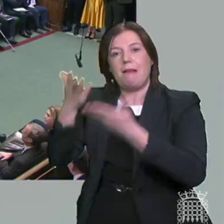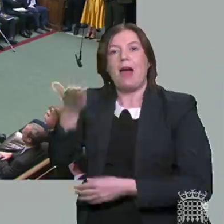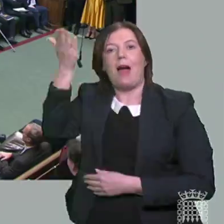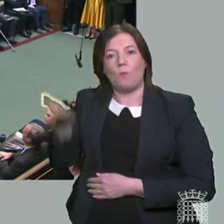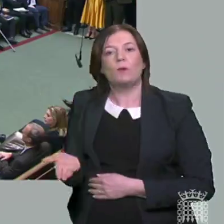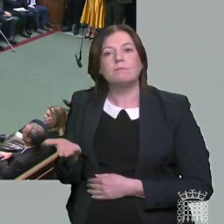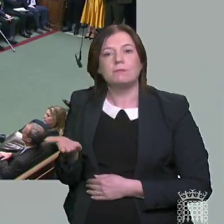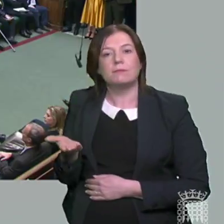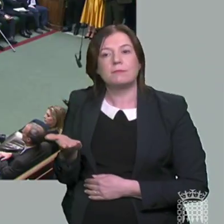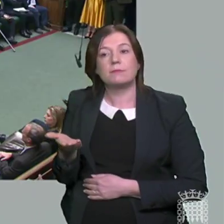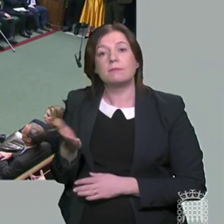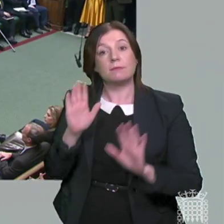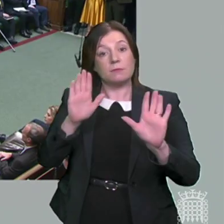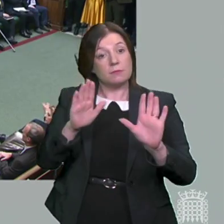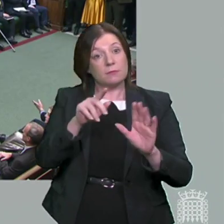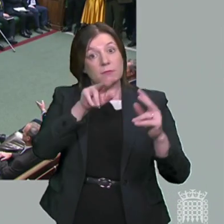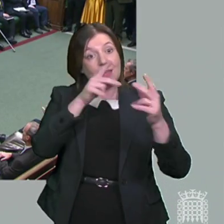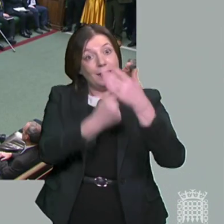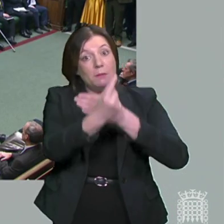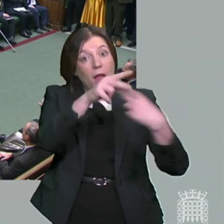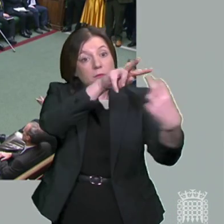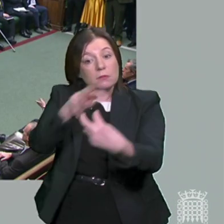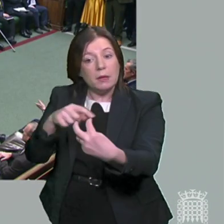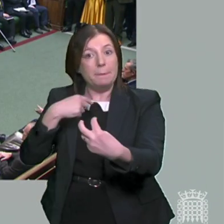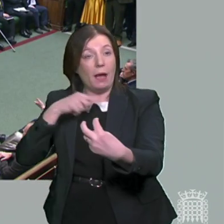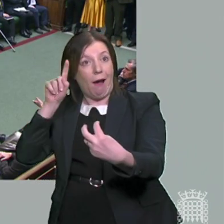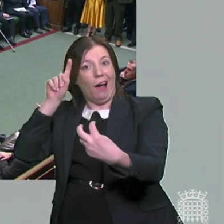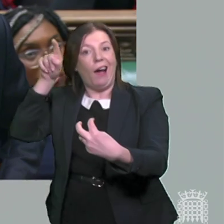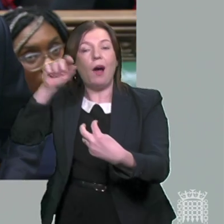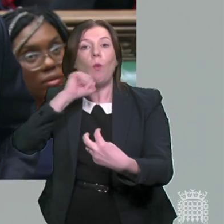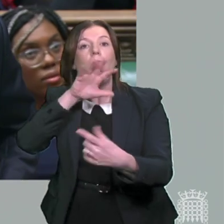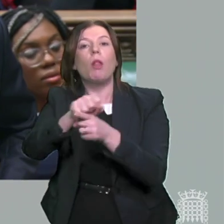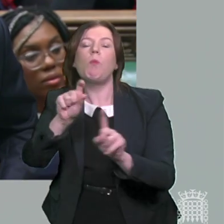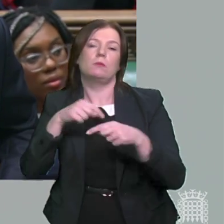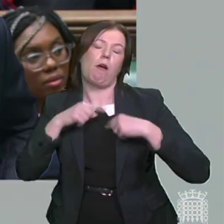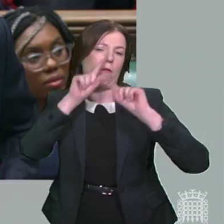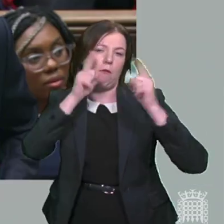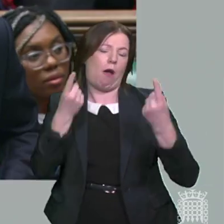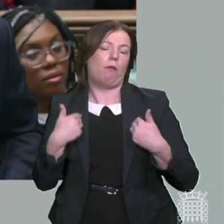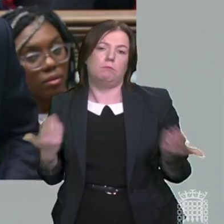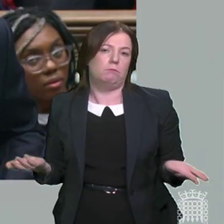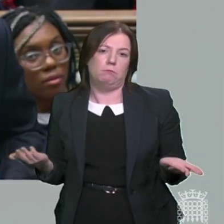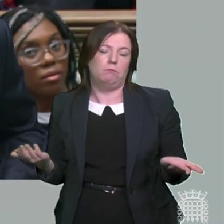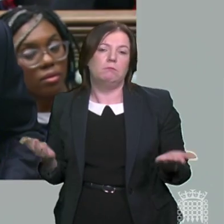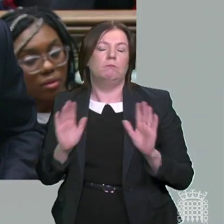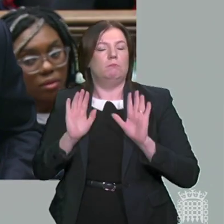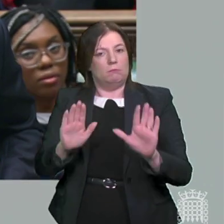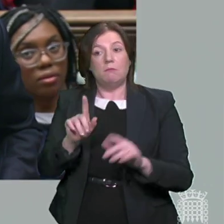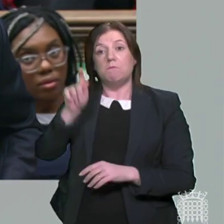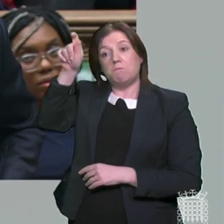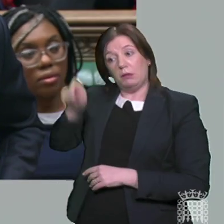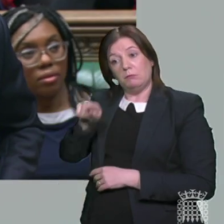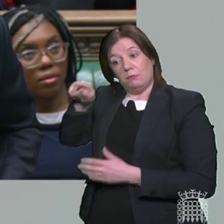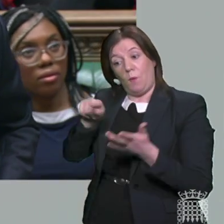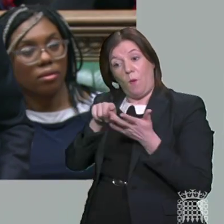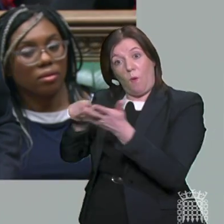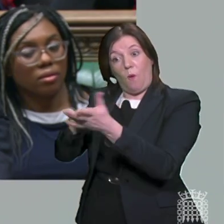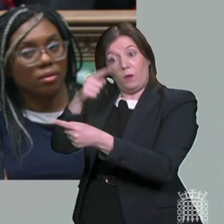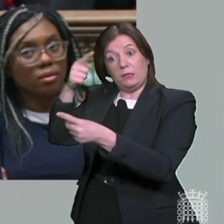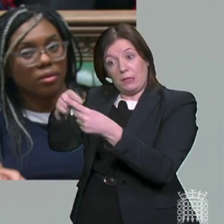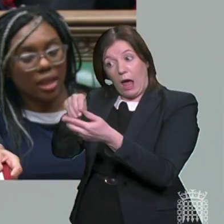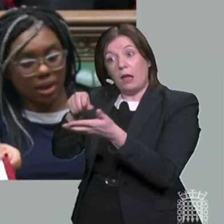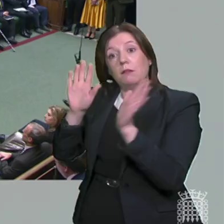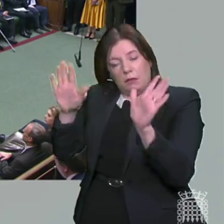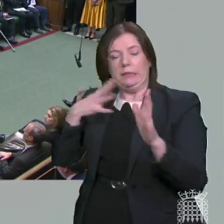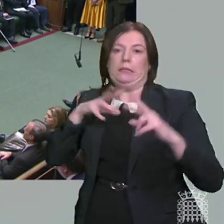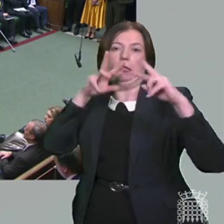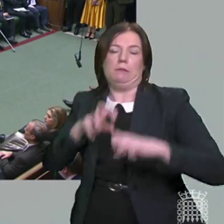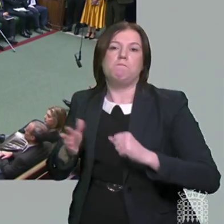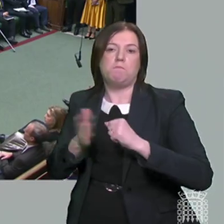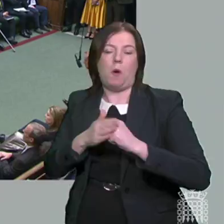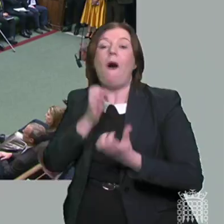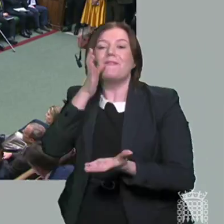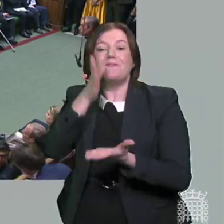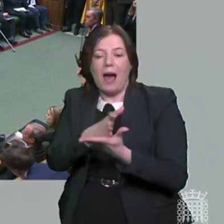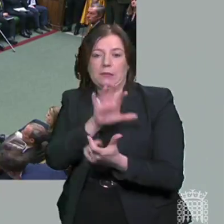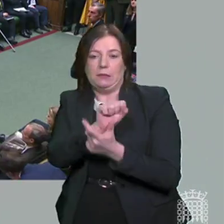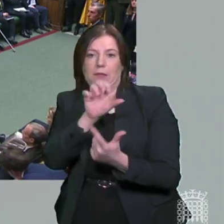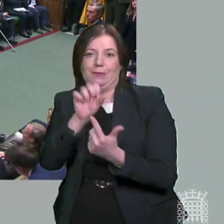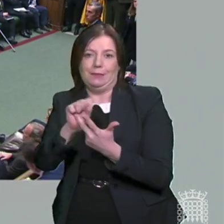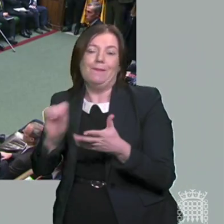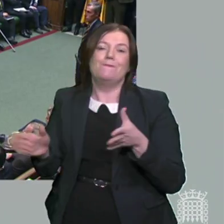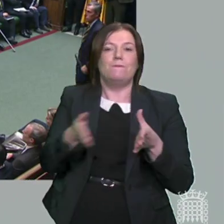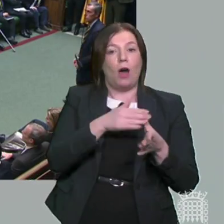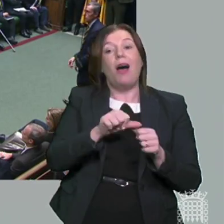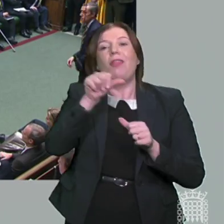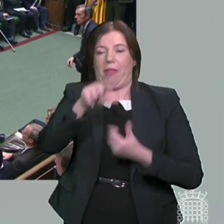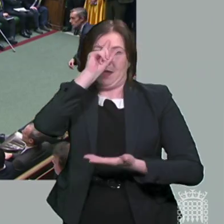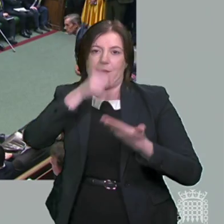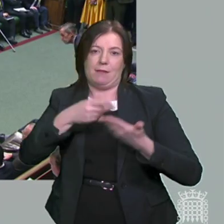I obviously cannot prejudge the outcome of that, but it is right that we fully investigate this matter and establish all the facts.